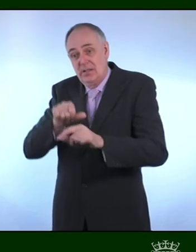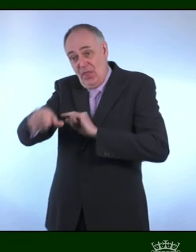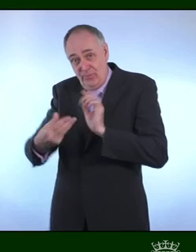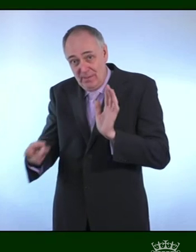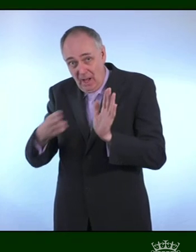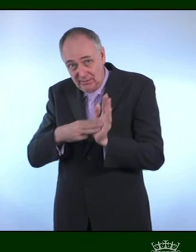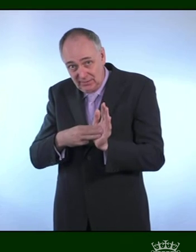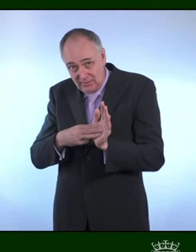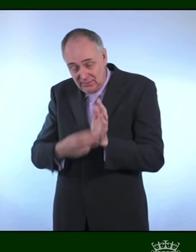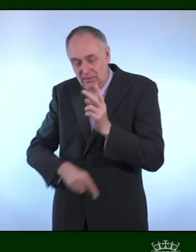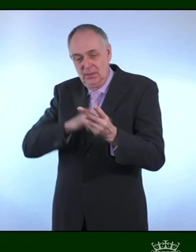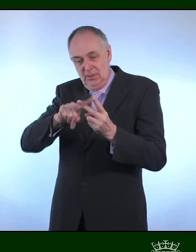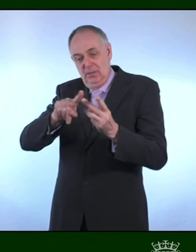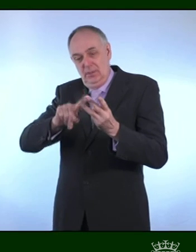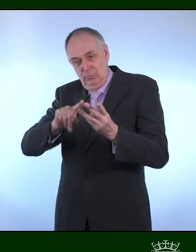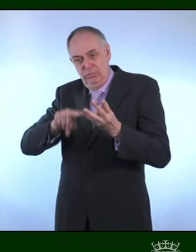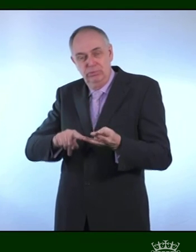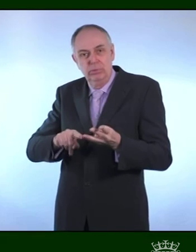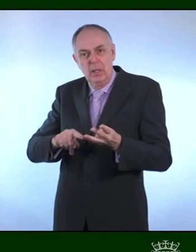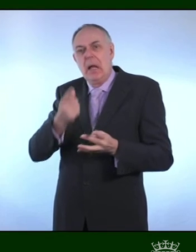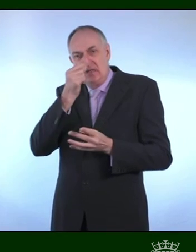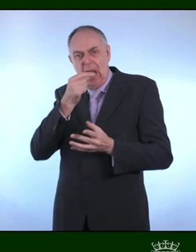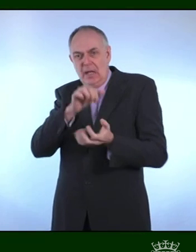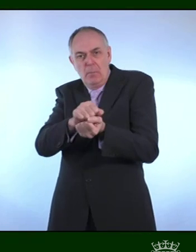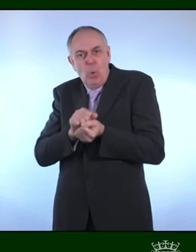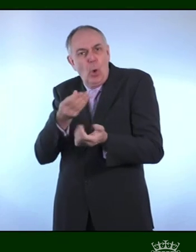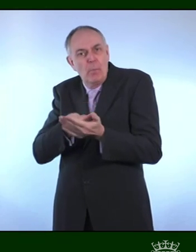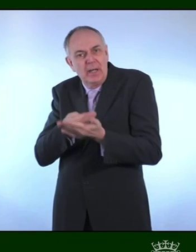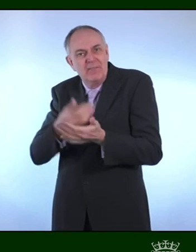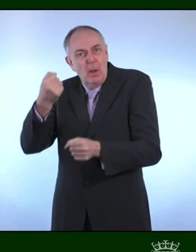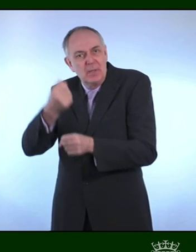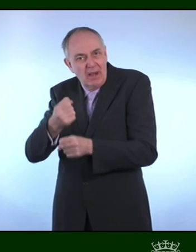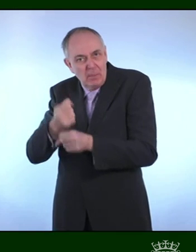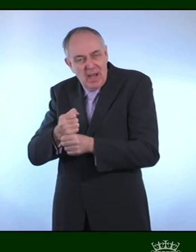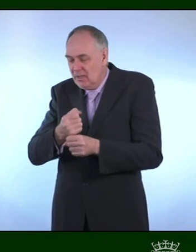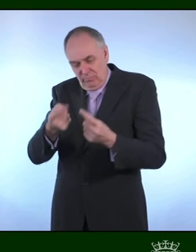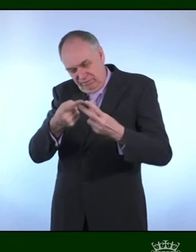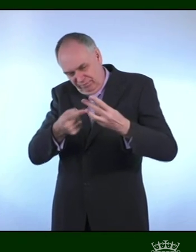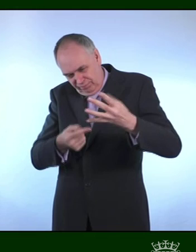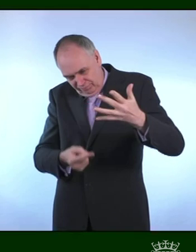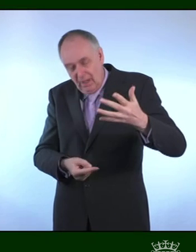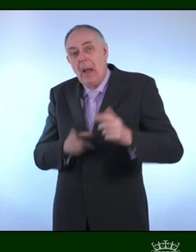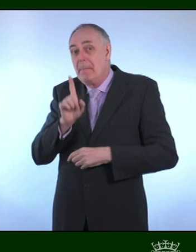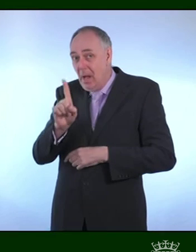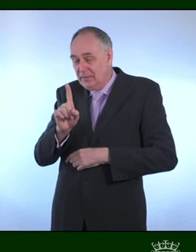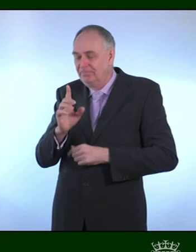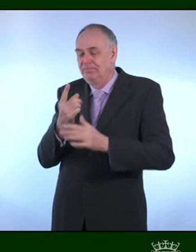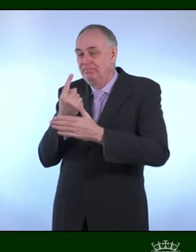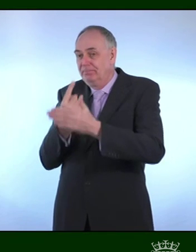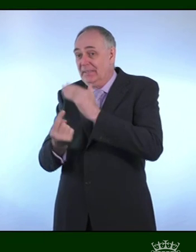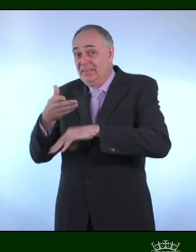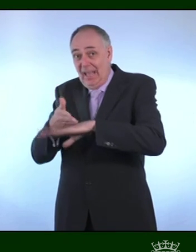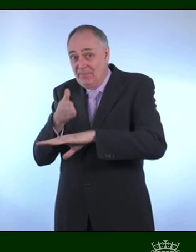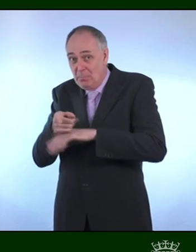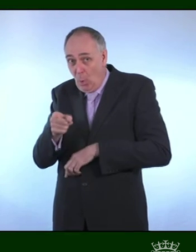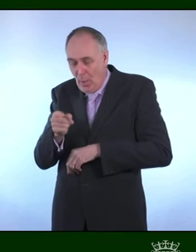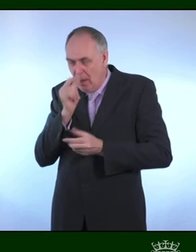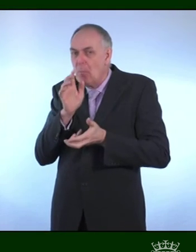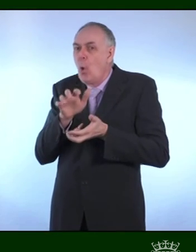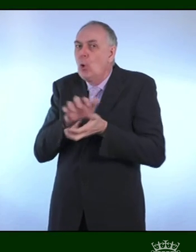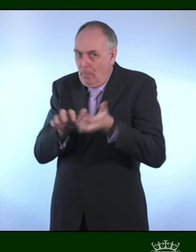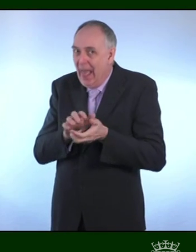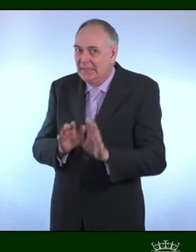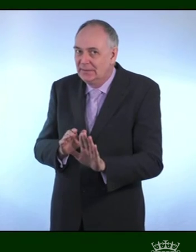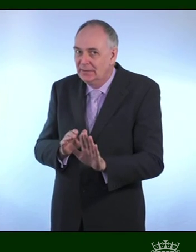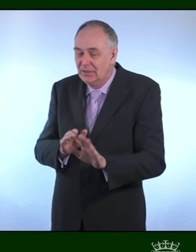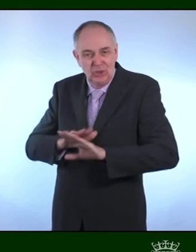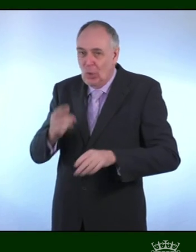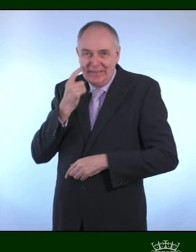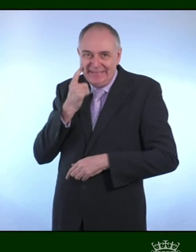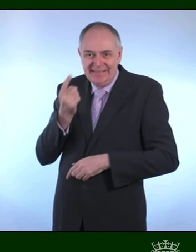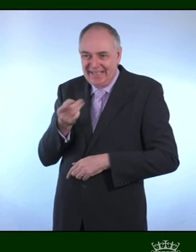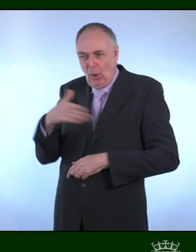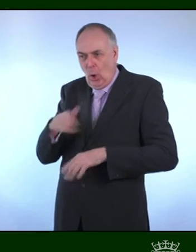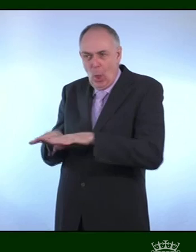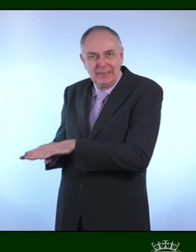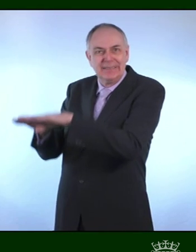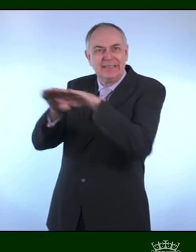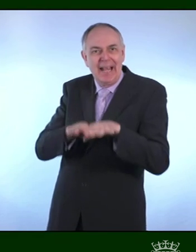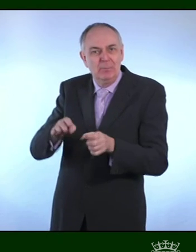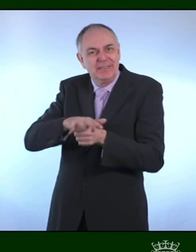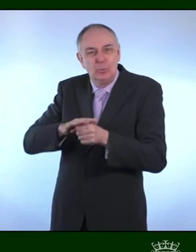There is also access to Government-financed loans. But there are particular complexities of the self-employed that do need to be addressed; they are not all in the same position.